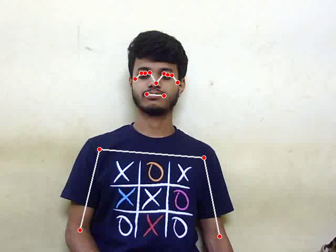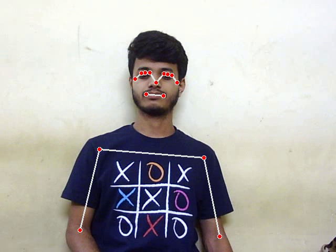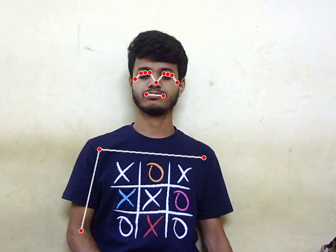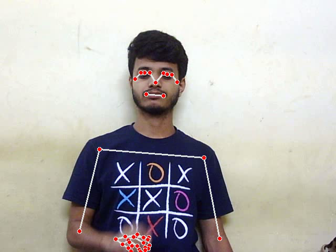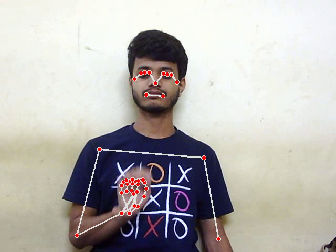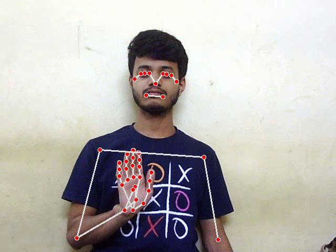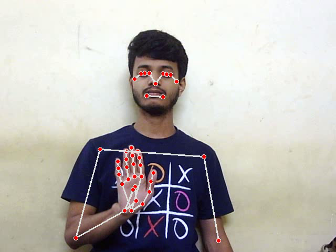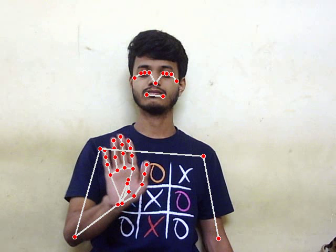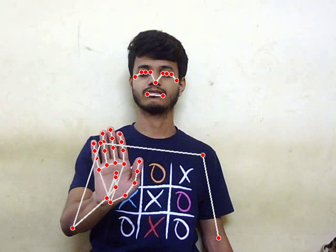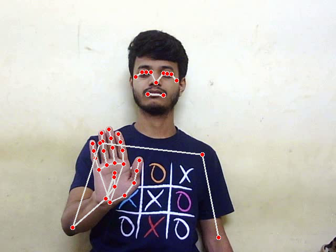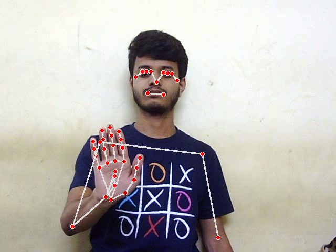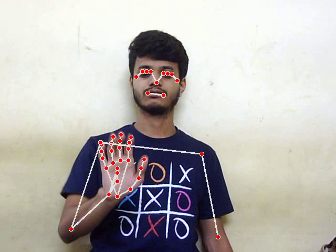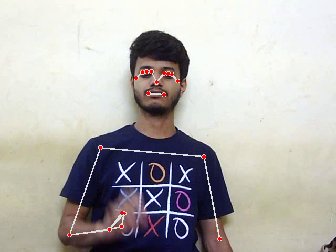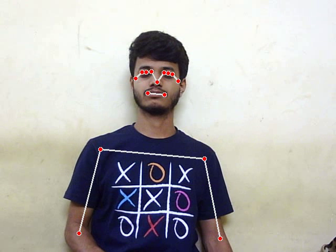your